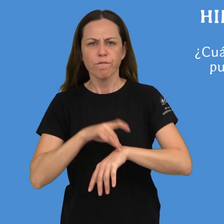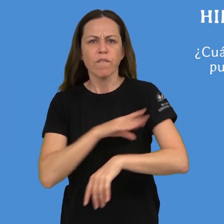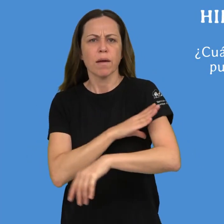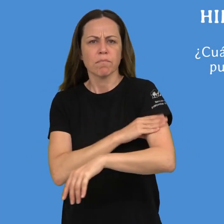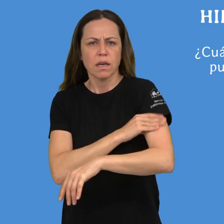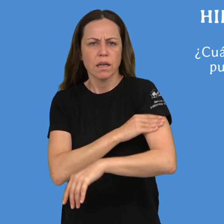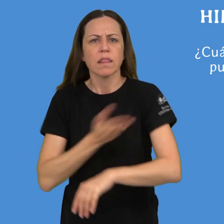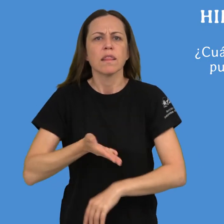tensión